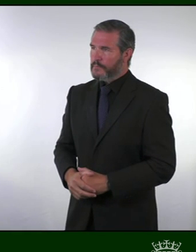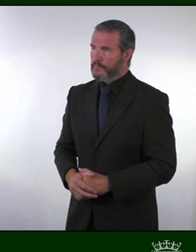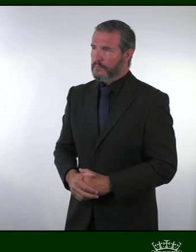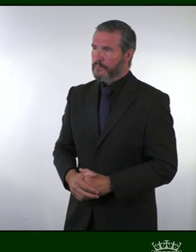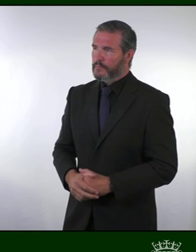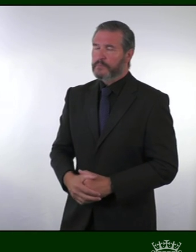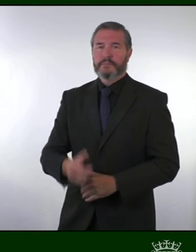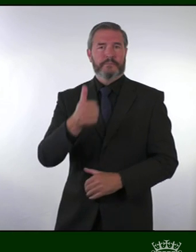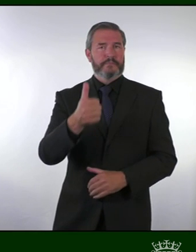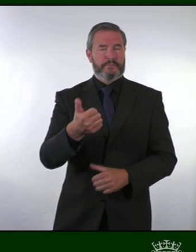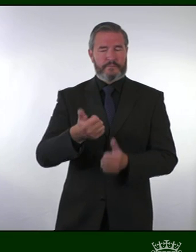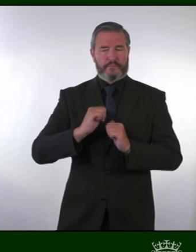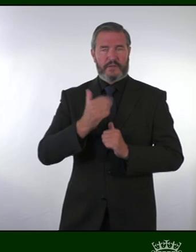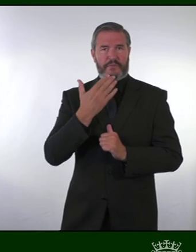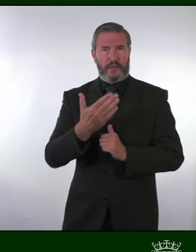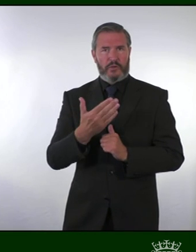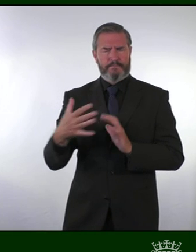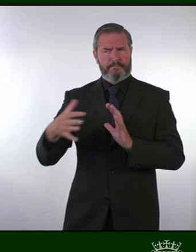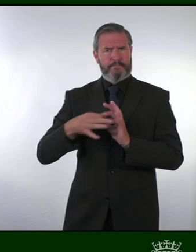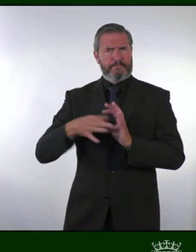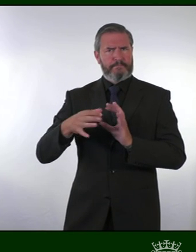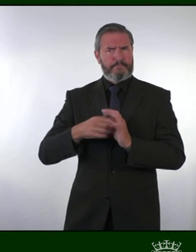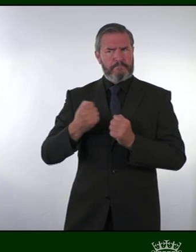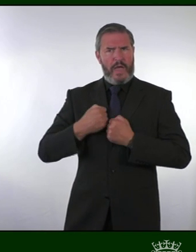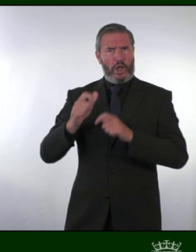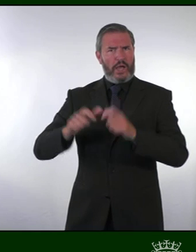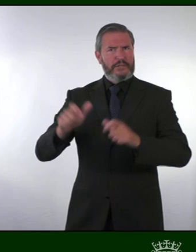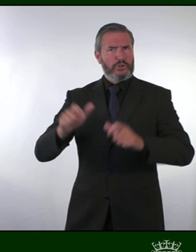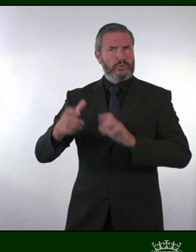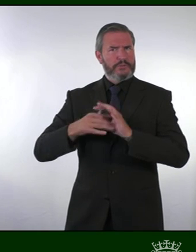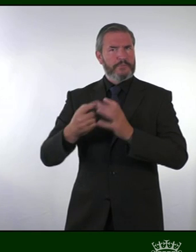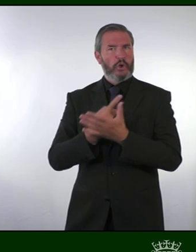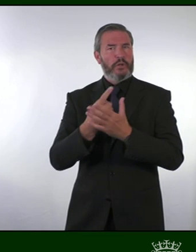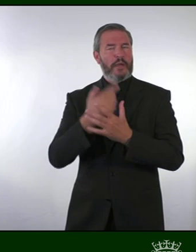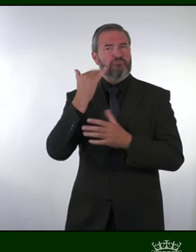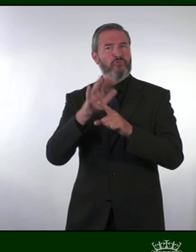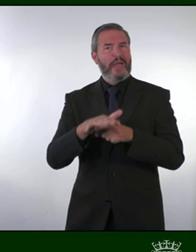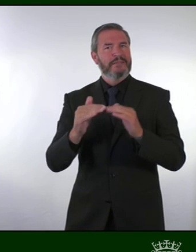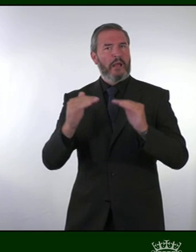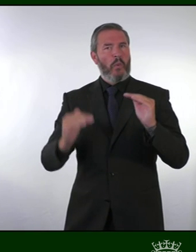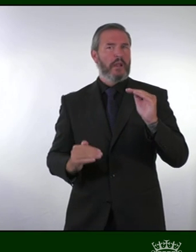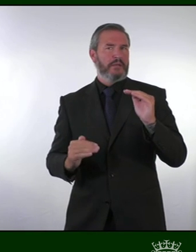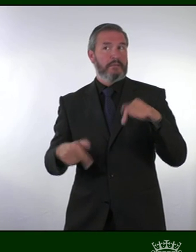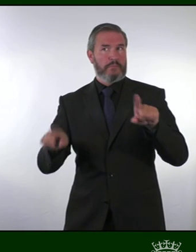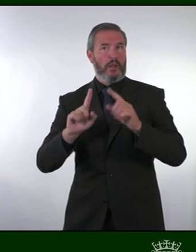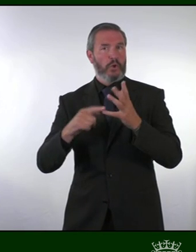I have been contacted by hundreds of my constituents about racial inequality in the UK.